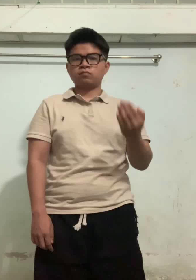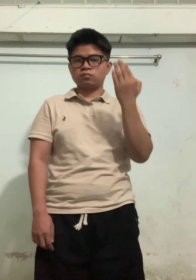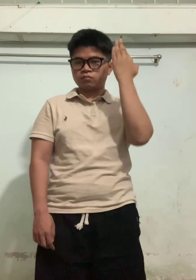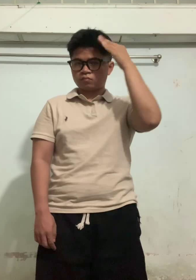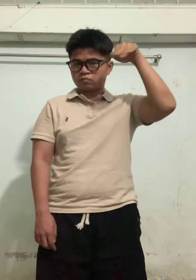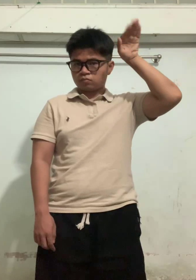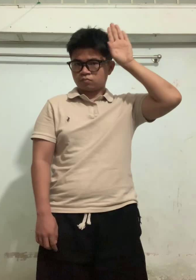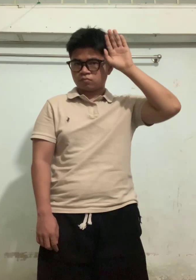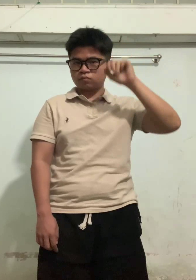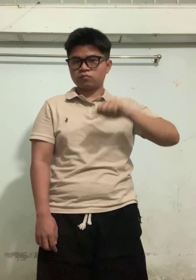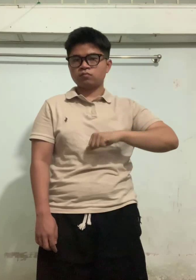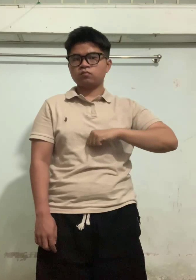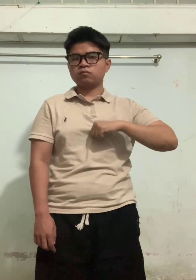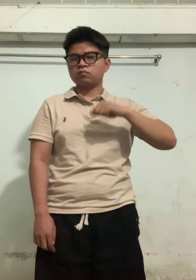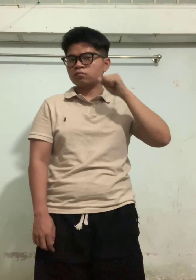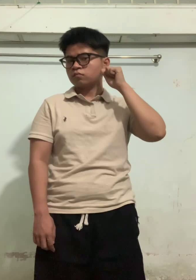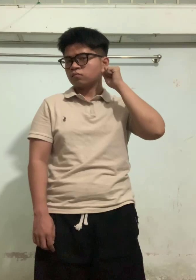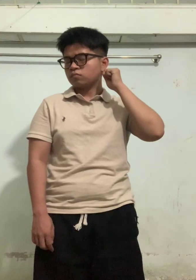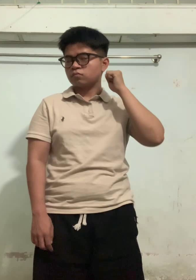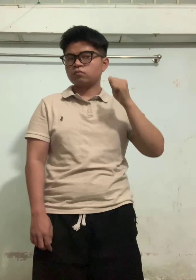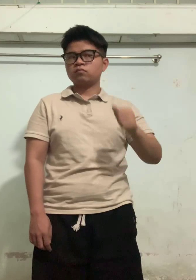thay co